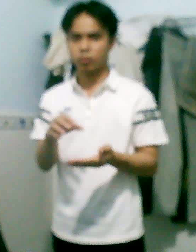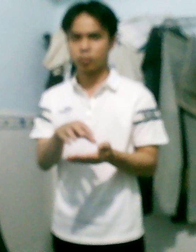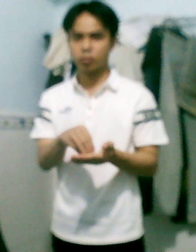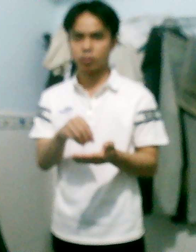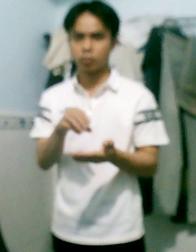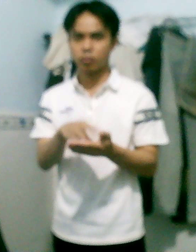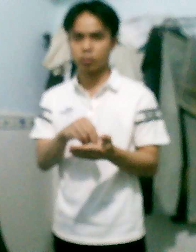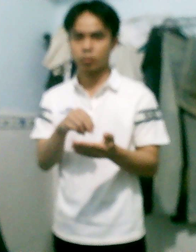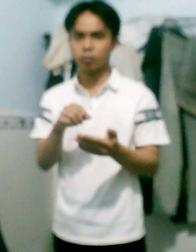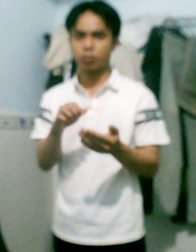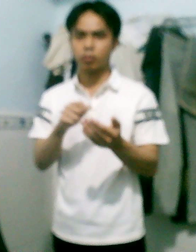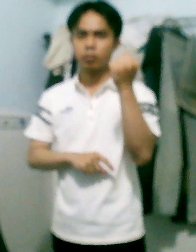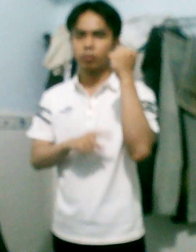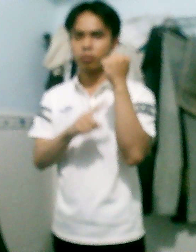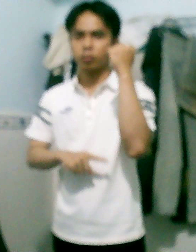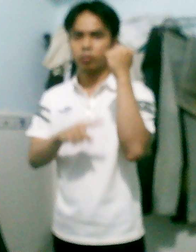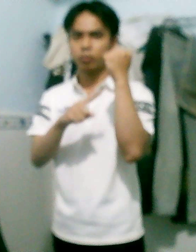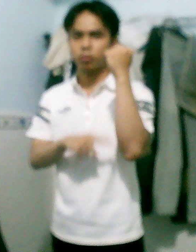tieng viet